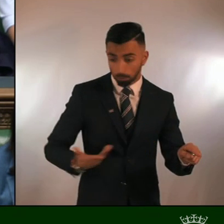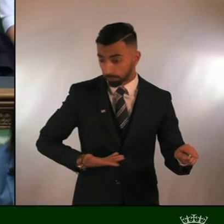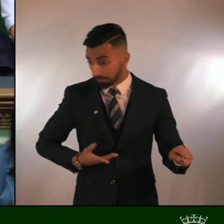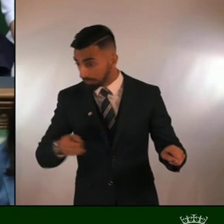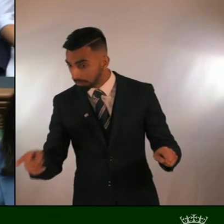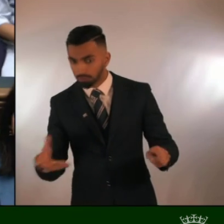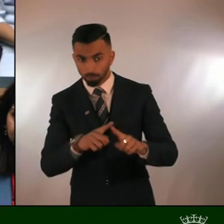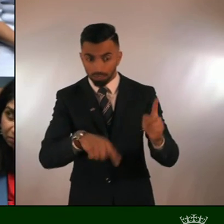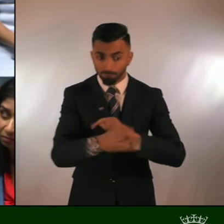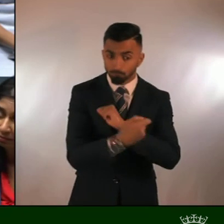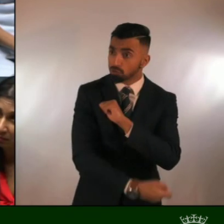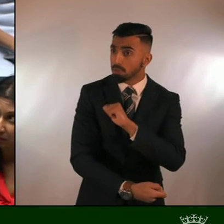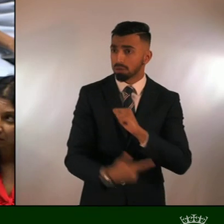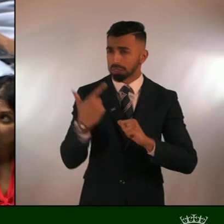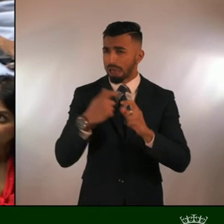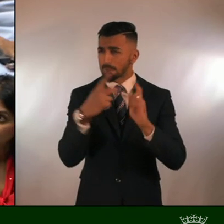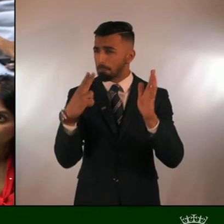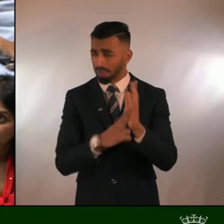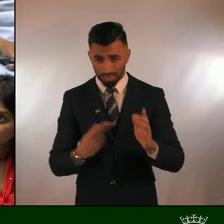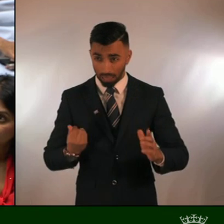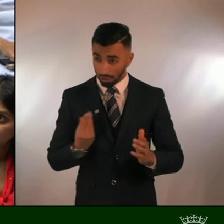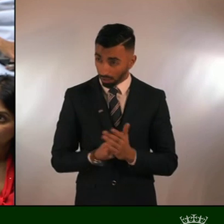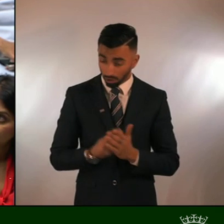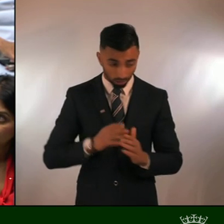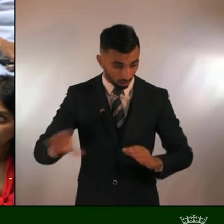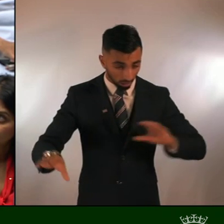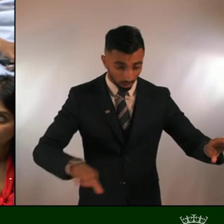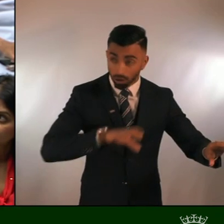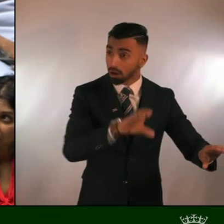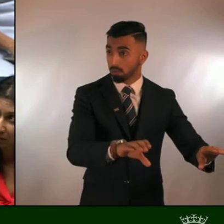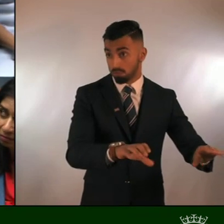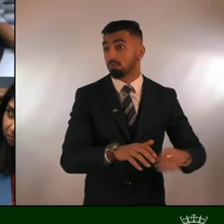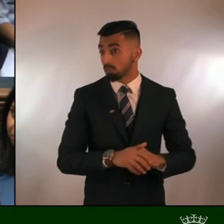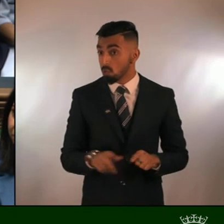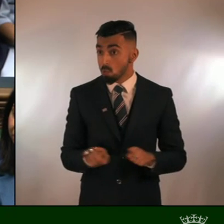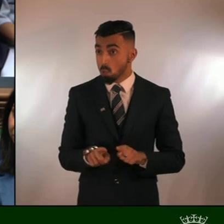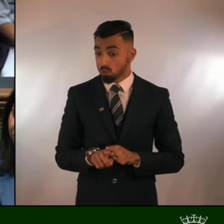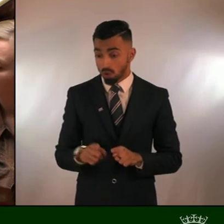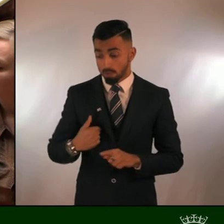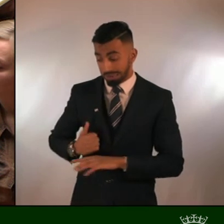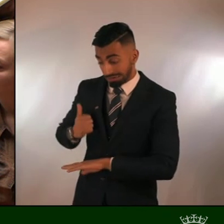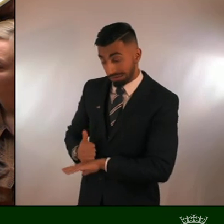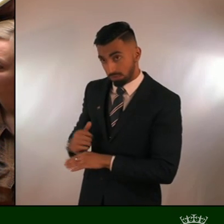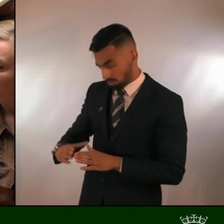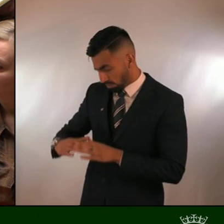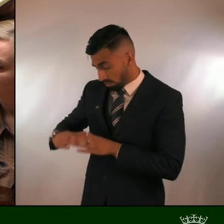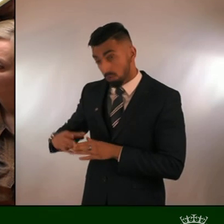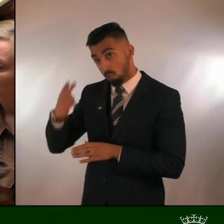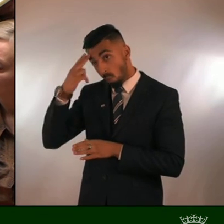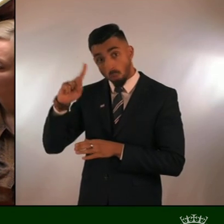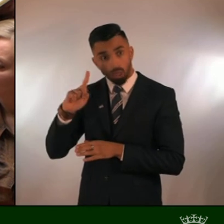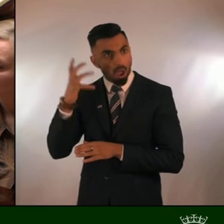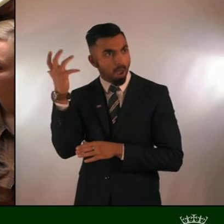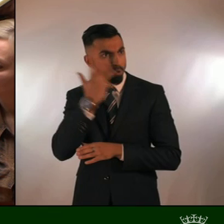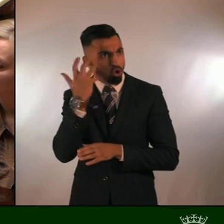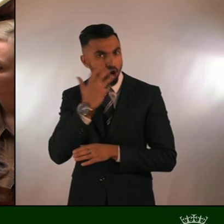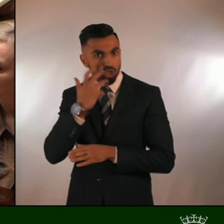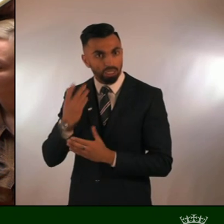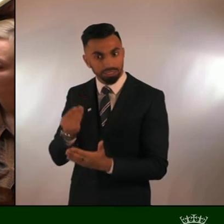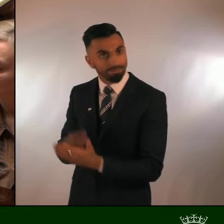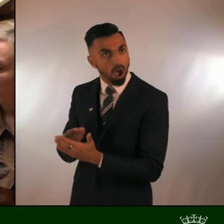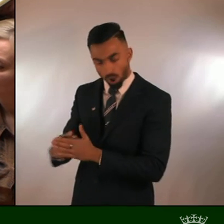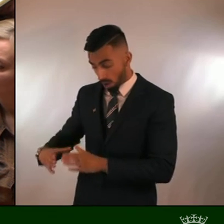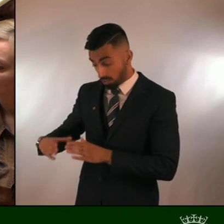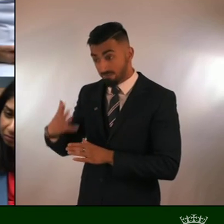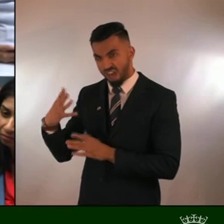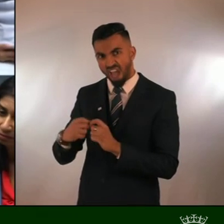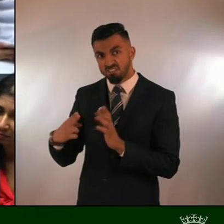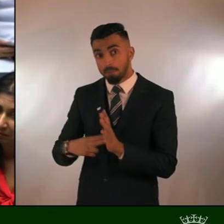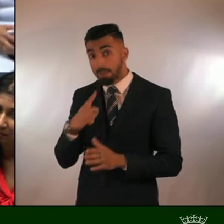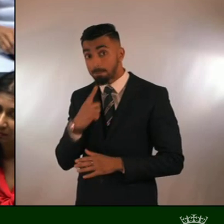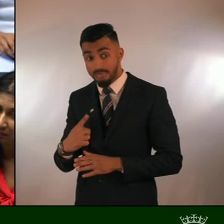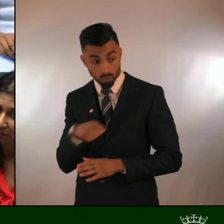To support the NHS and other public services, I am also setting aside today a £5 billion emergency response fund, and I will go further if necessary.